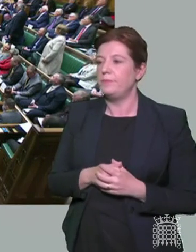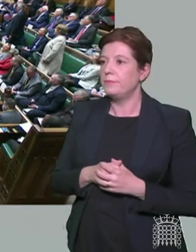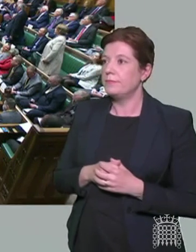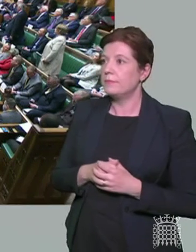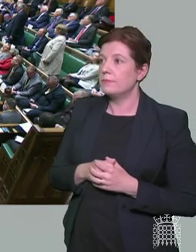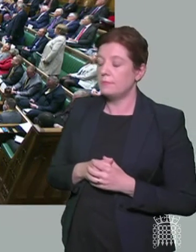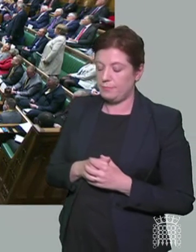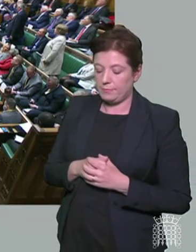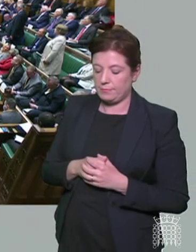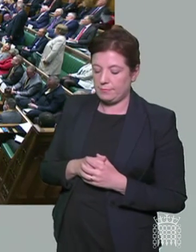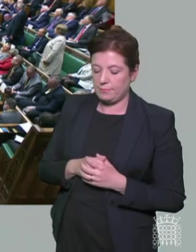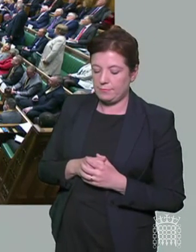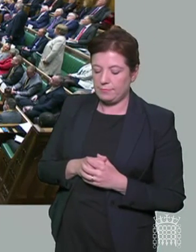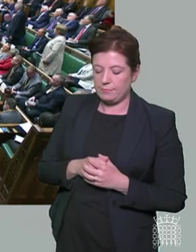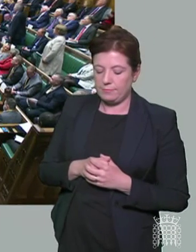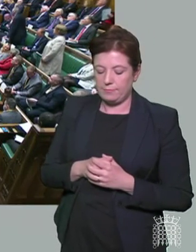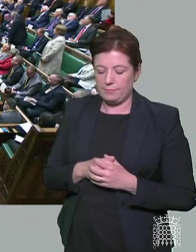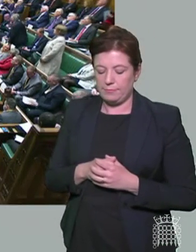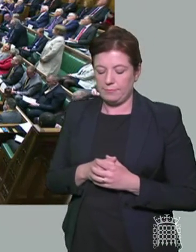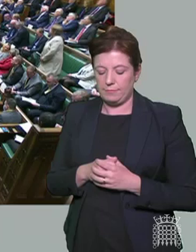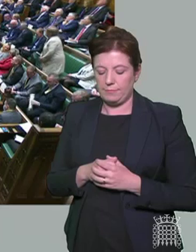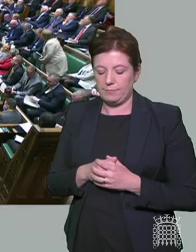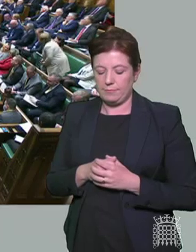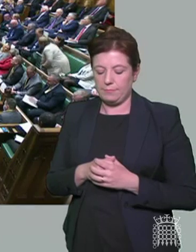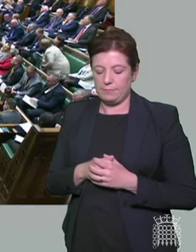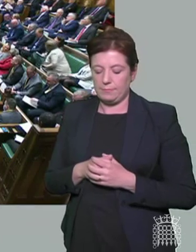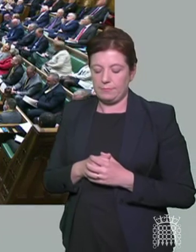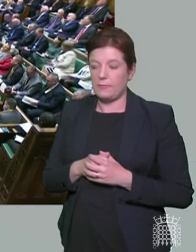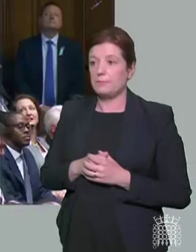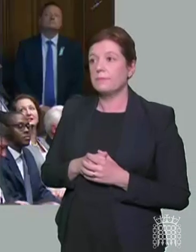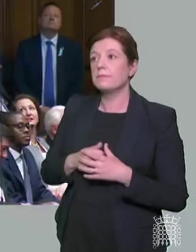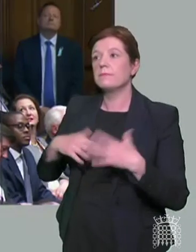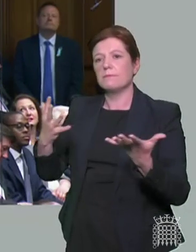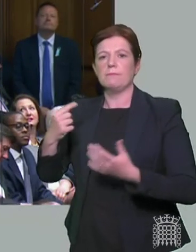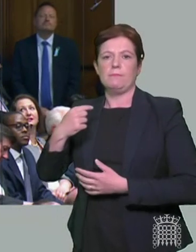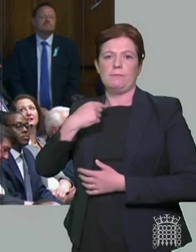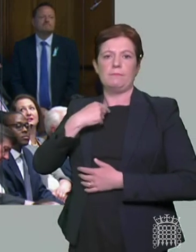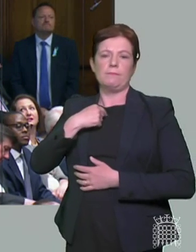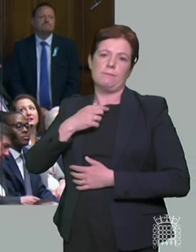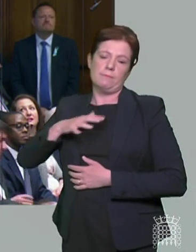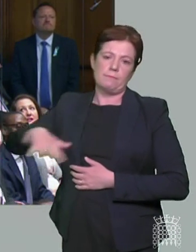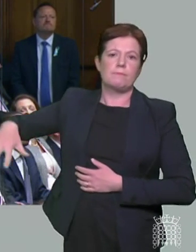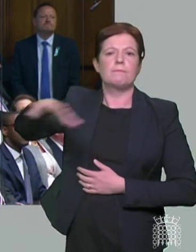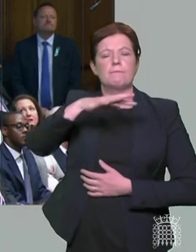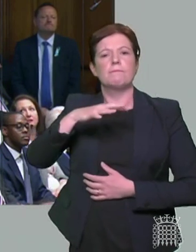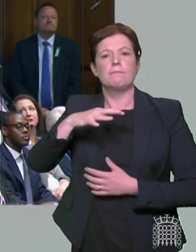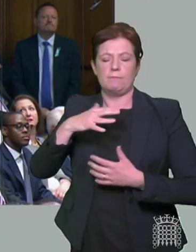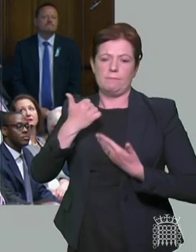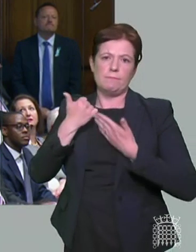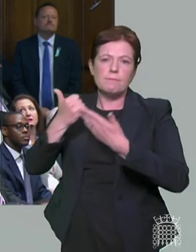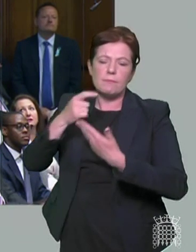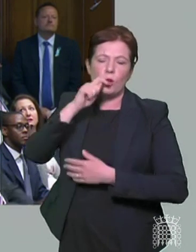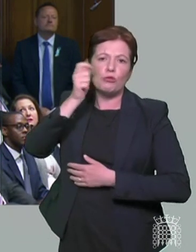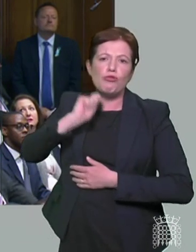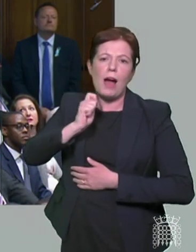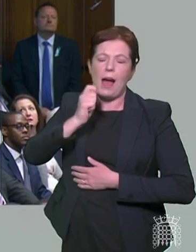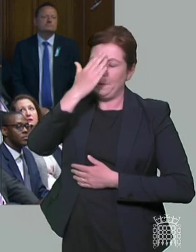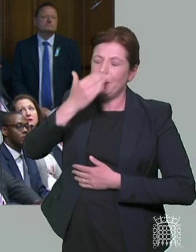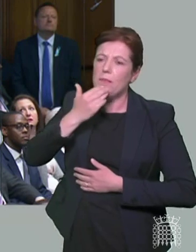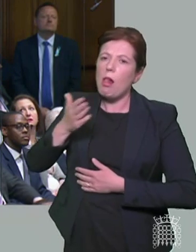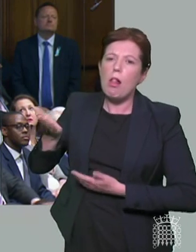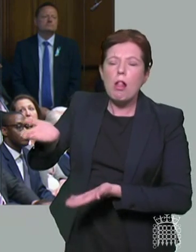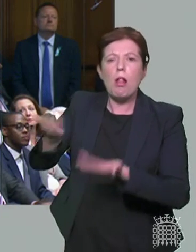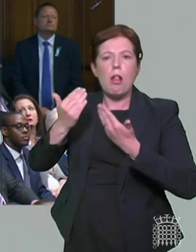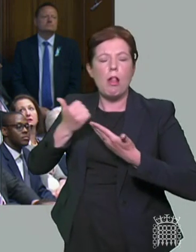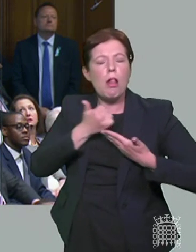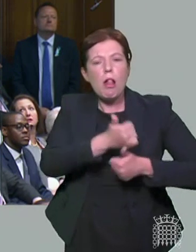Like many others across the country, one of my constituents has been helping directly with the humanitarian effort in Ukraine and the region.